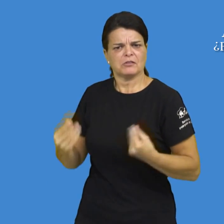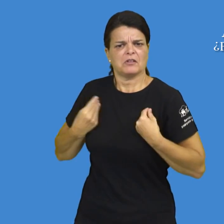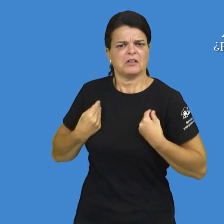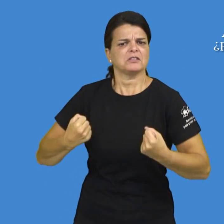vivir